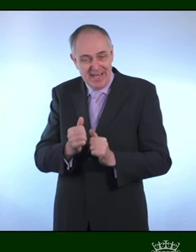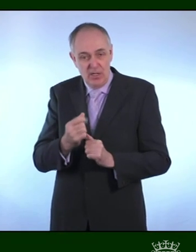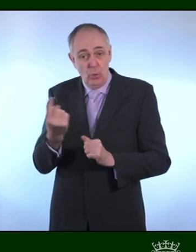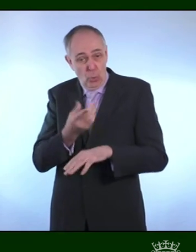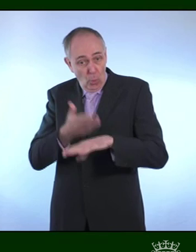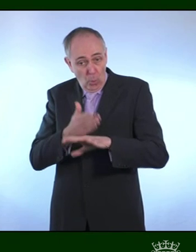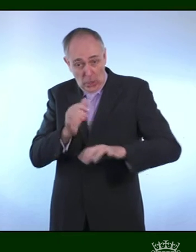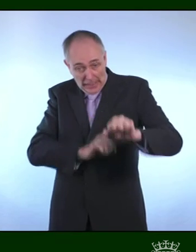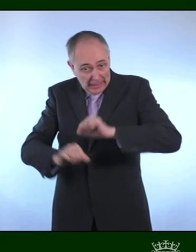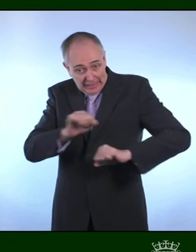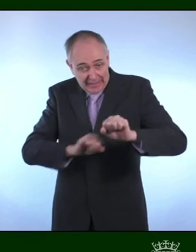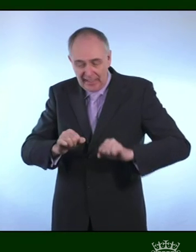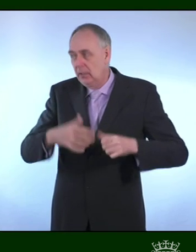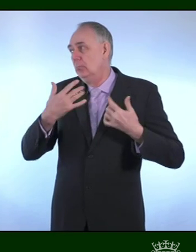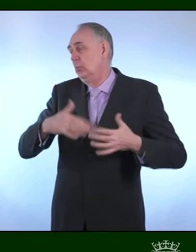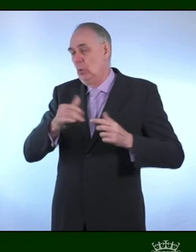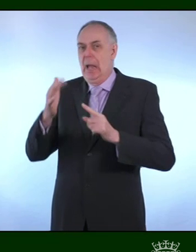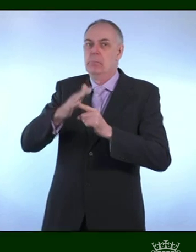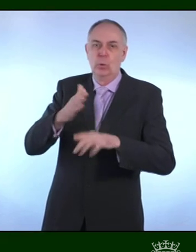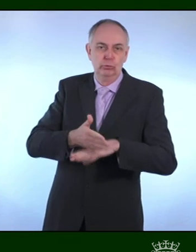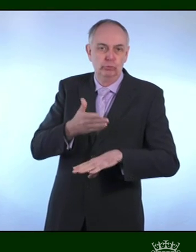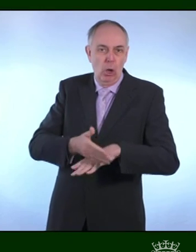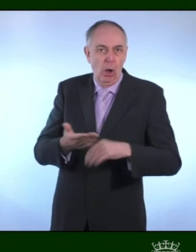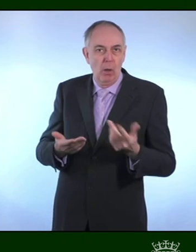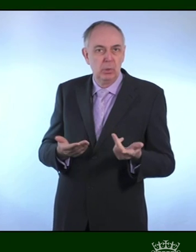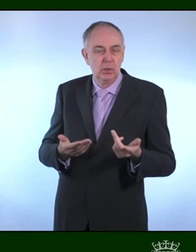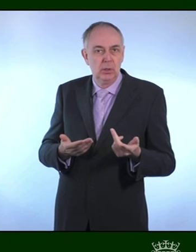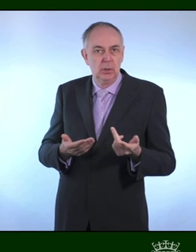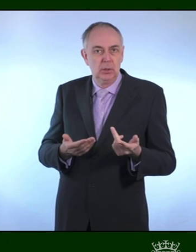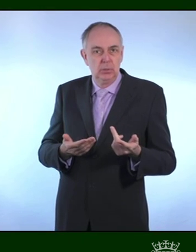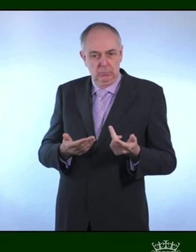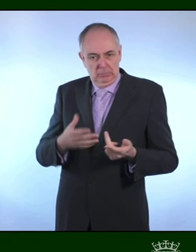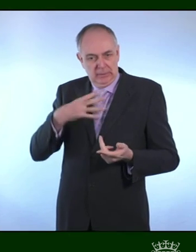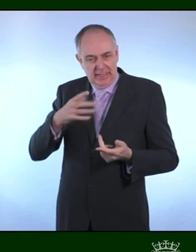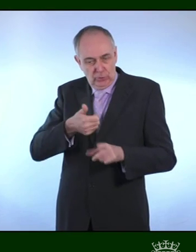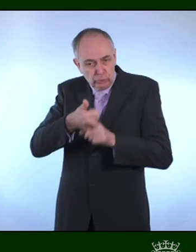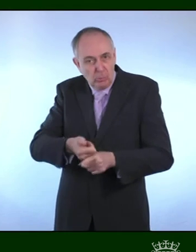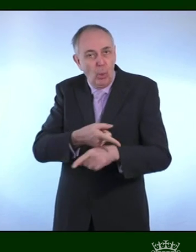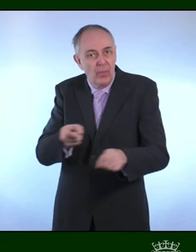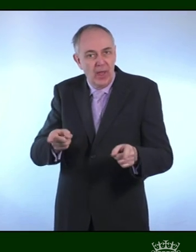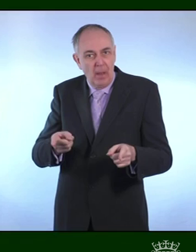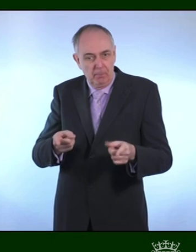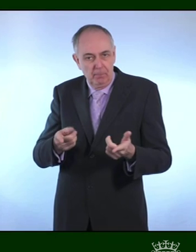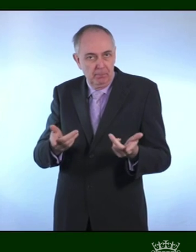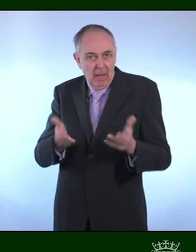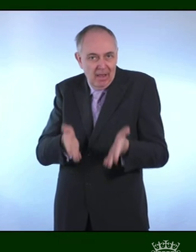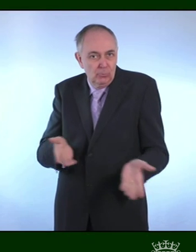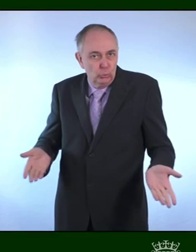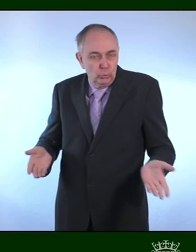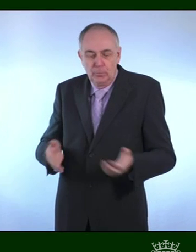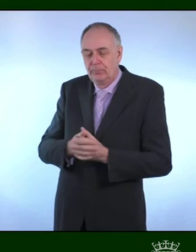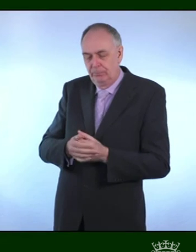They do an extraordinary job and they deserve all the protection and support that we can give them in this difficult time.